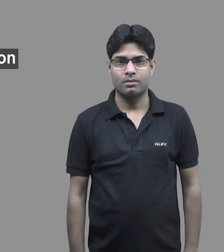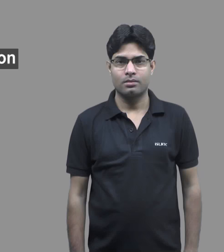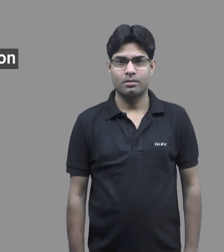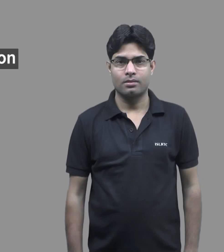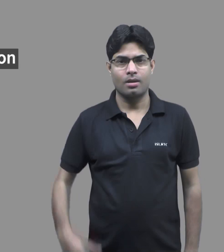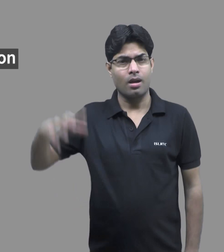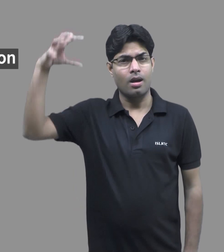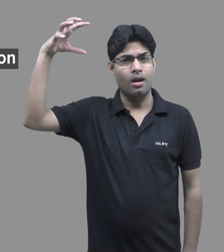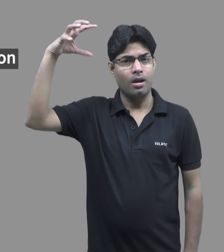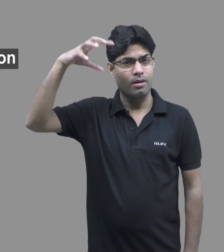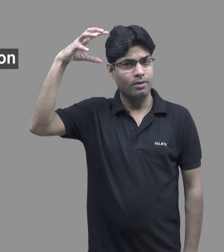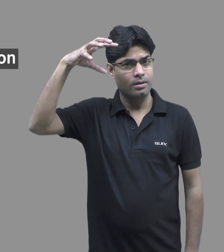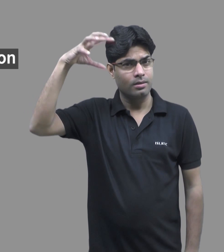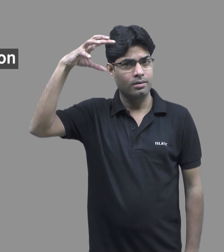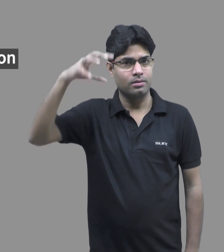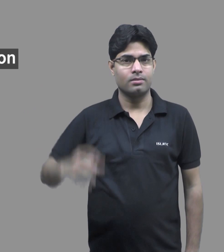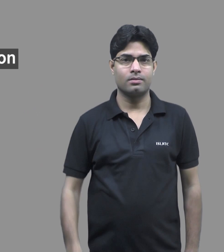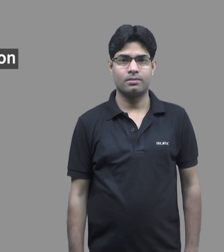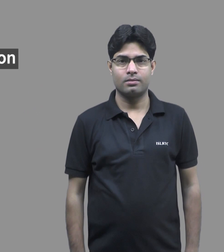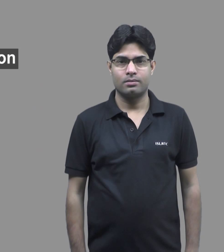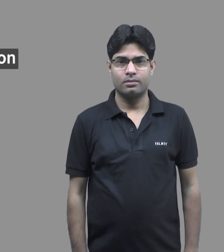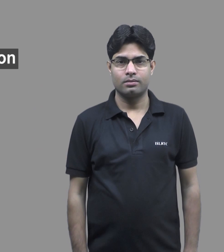Afternoon